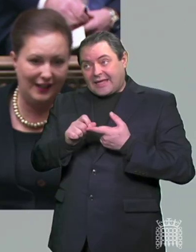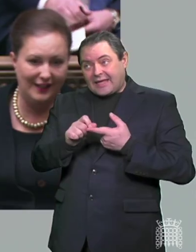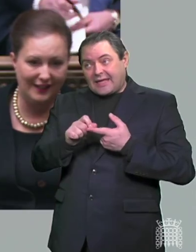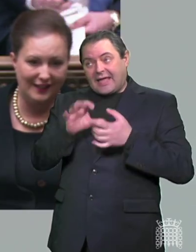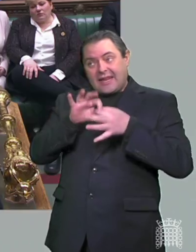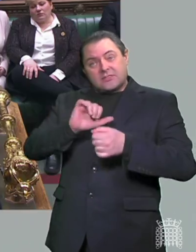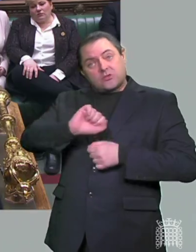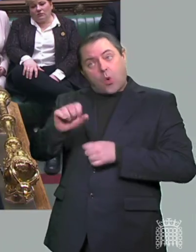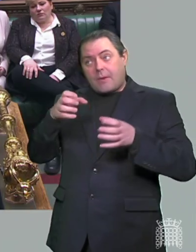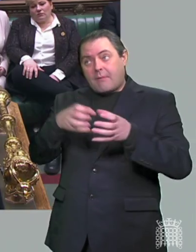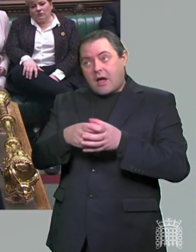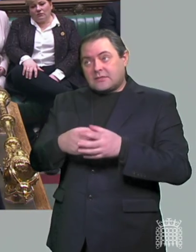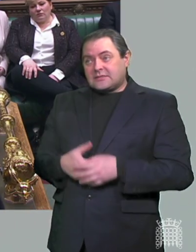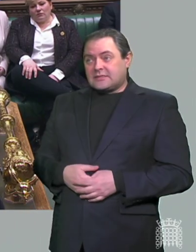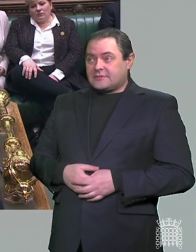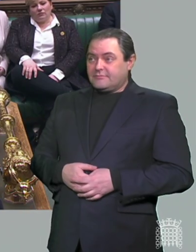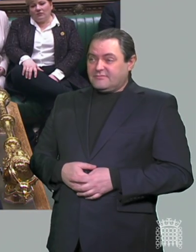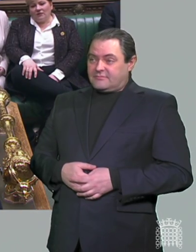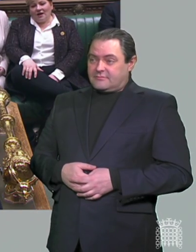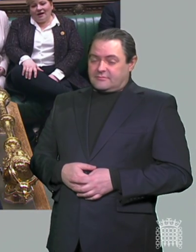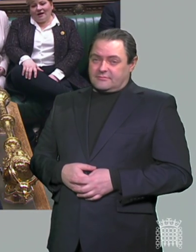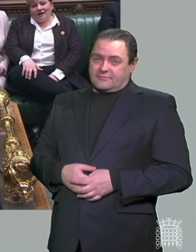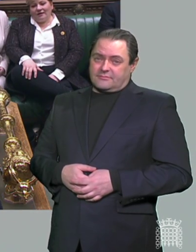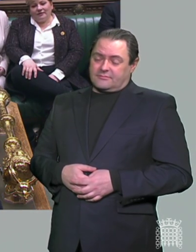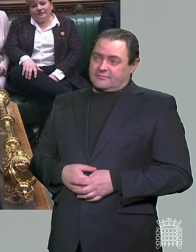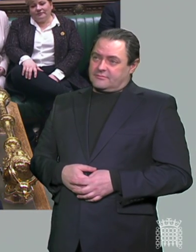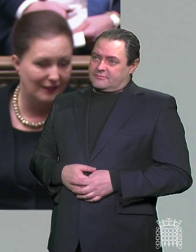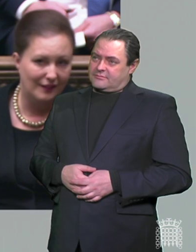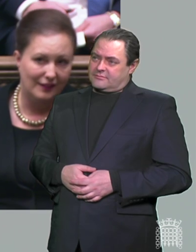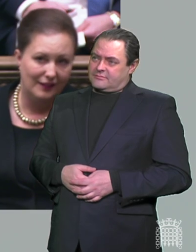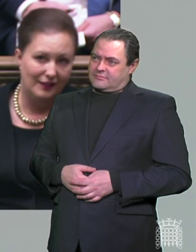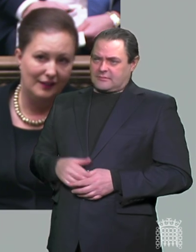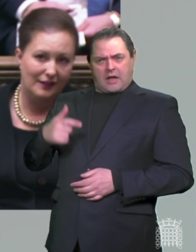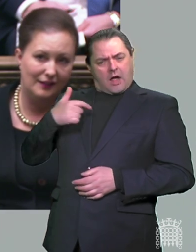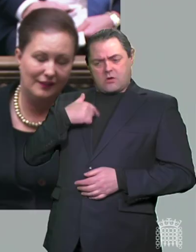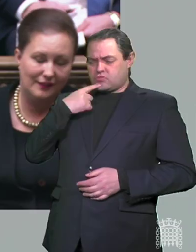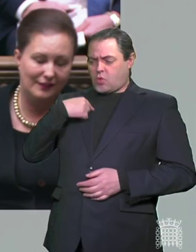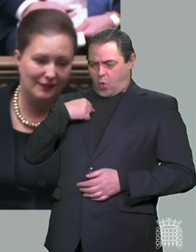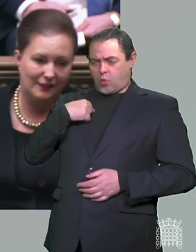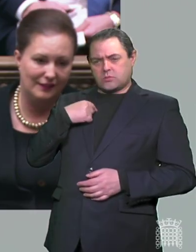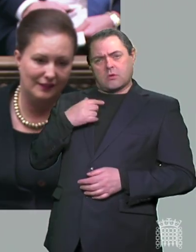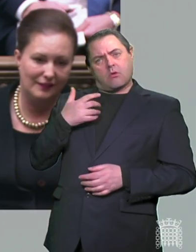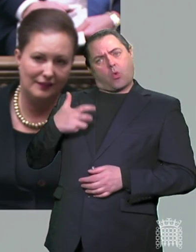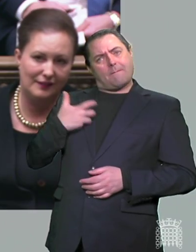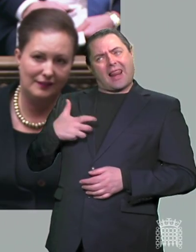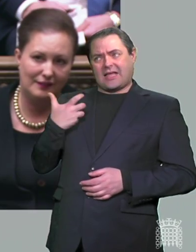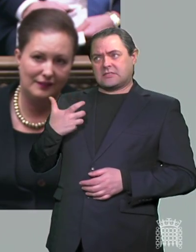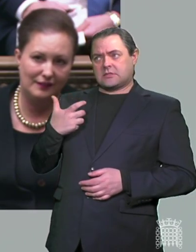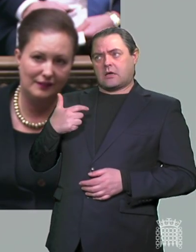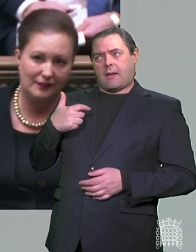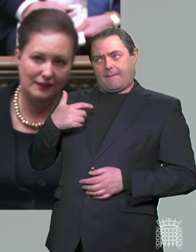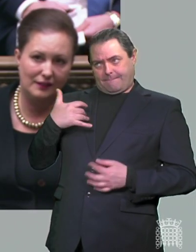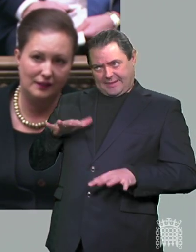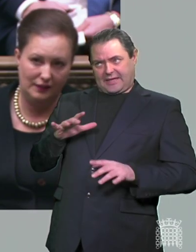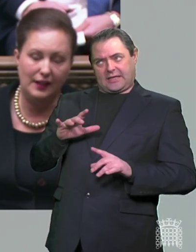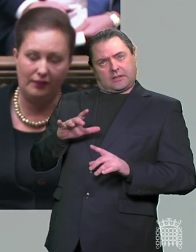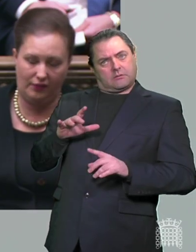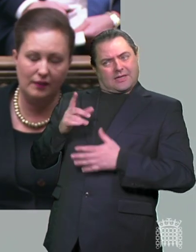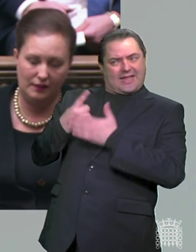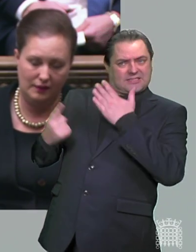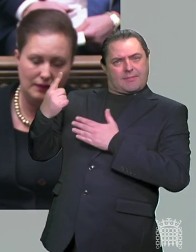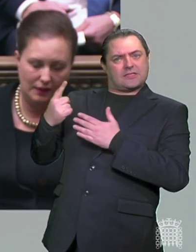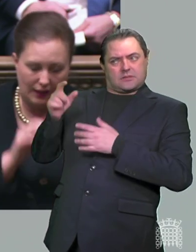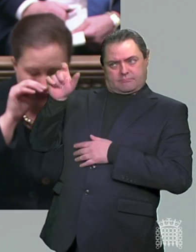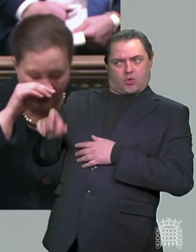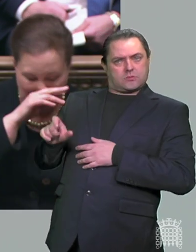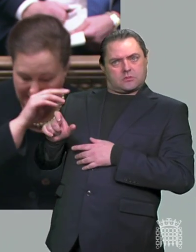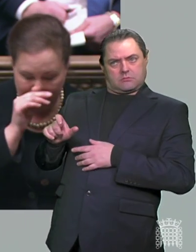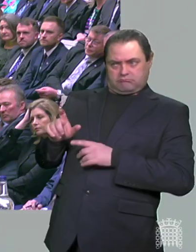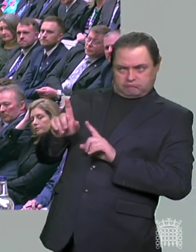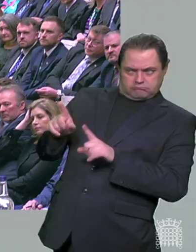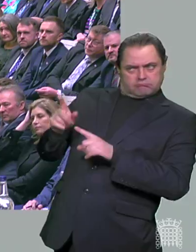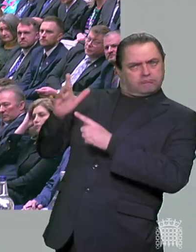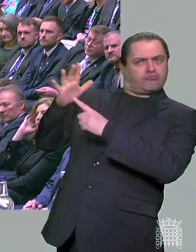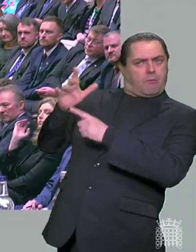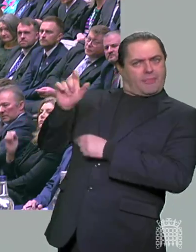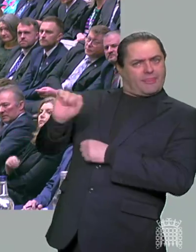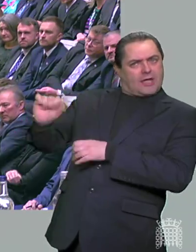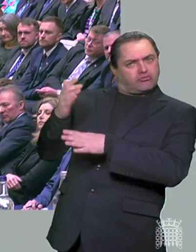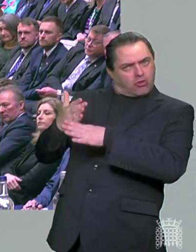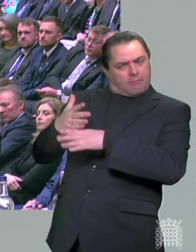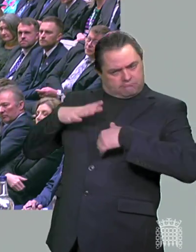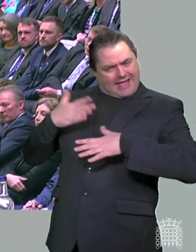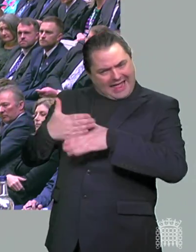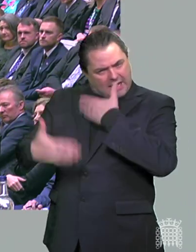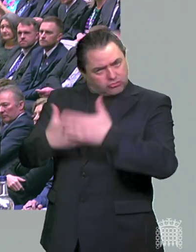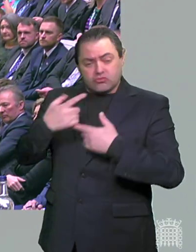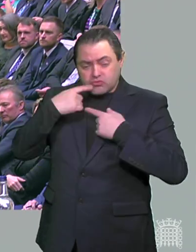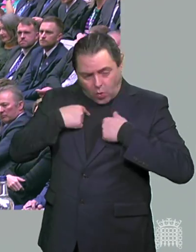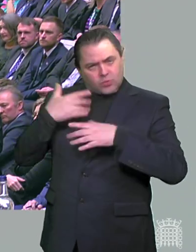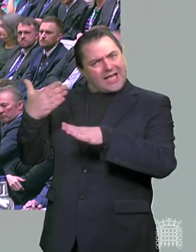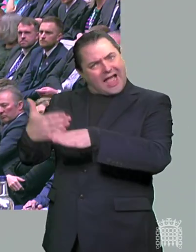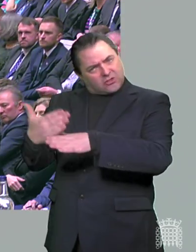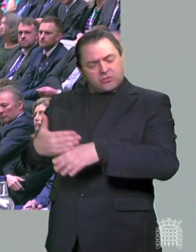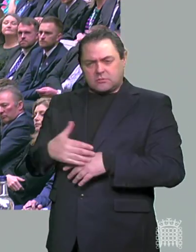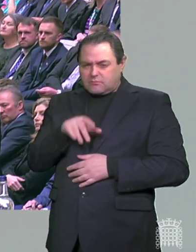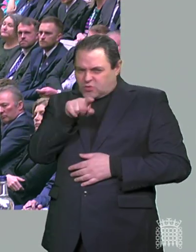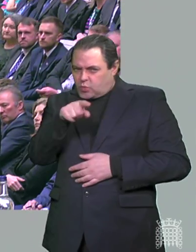When I was made aware of formal complaints, I instructed a leading independent King’s counsel to conduct an investigation, because I take action when these things happen.